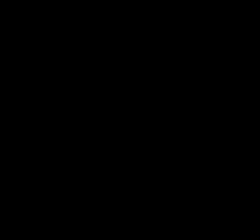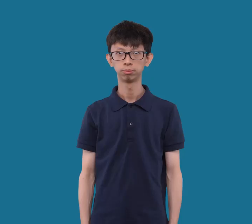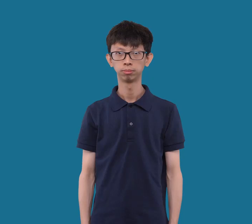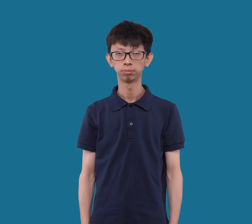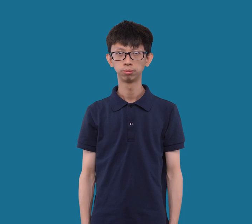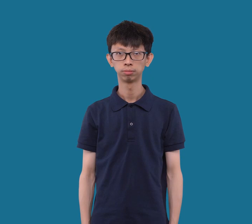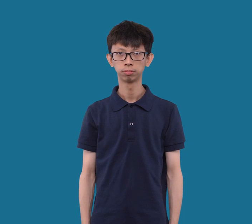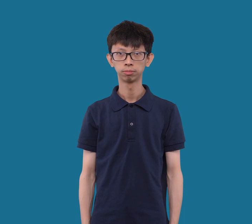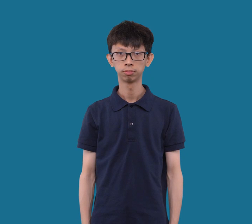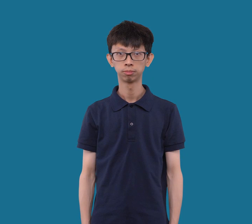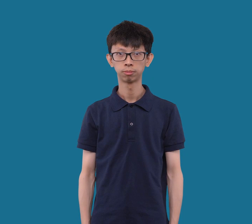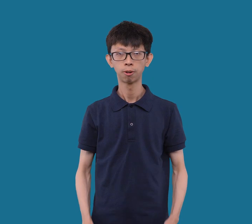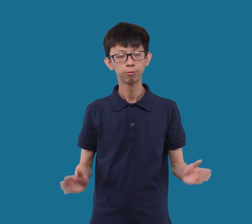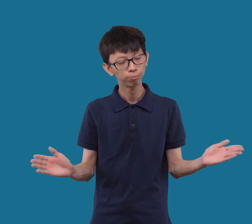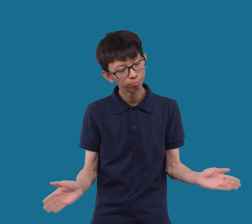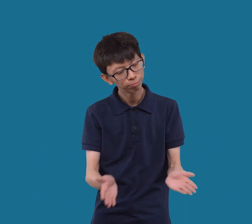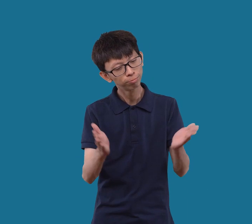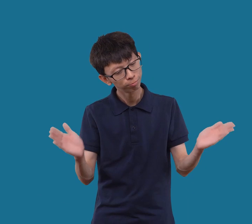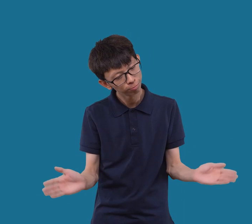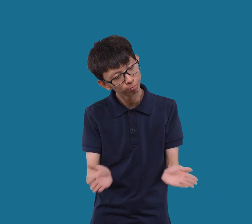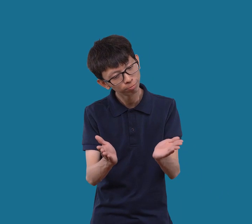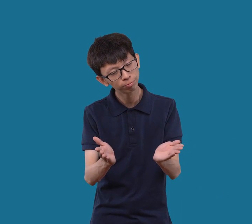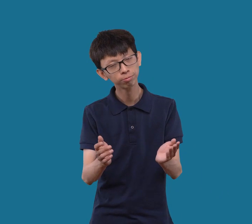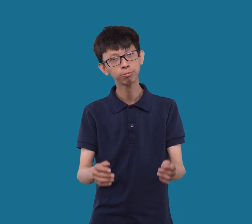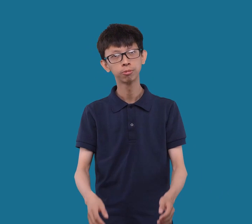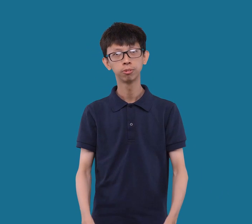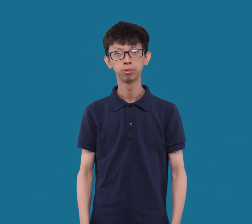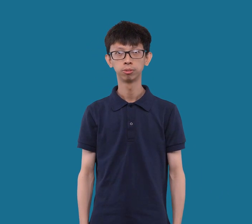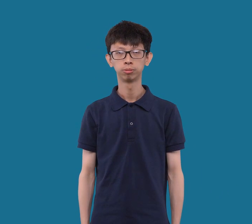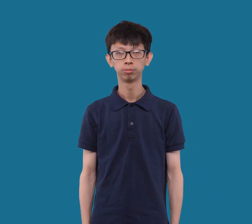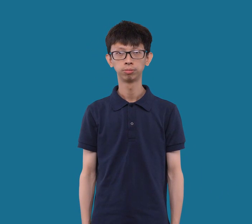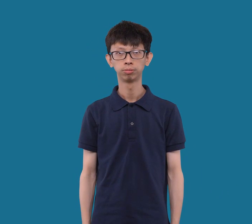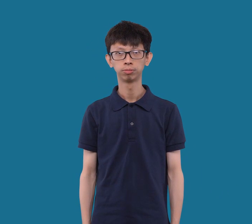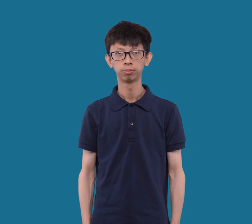động viên